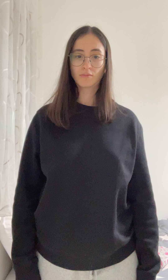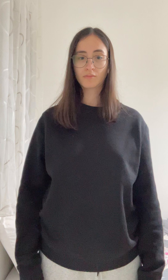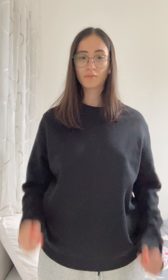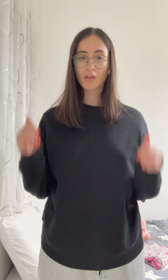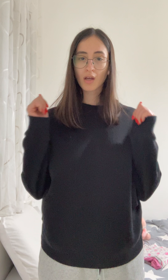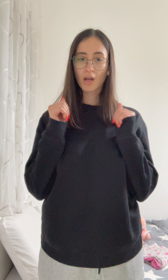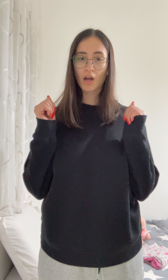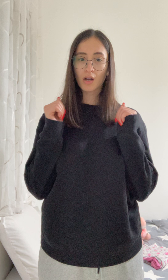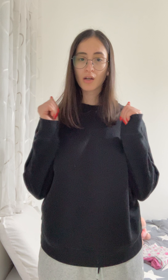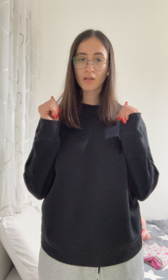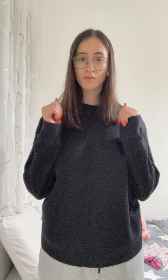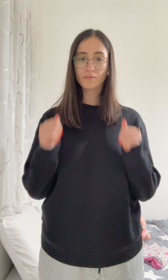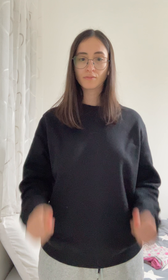קר